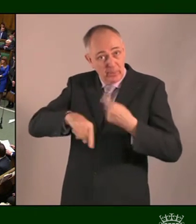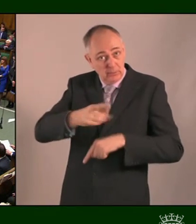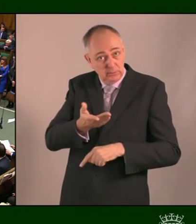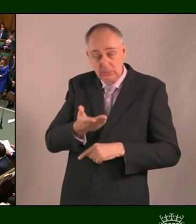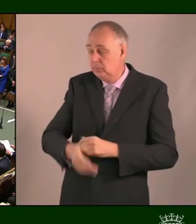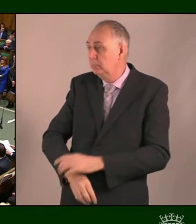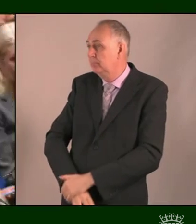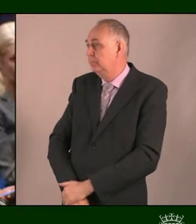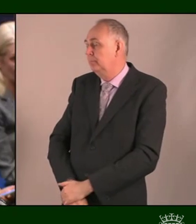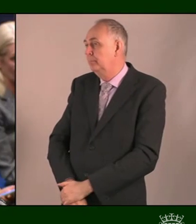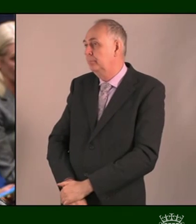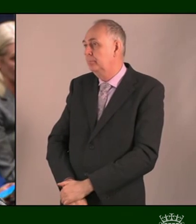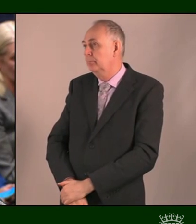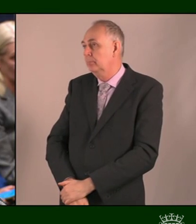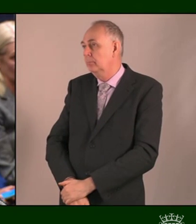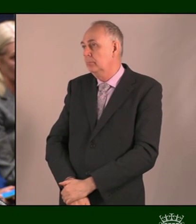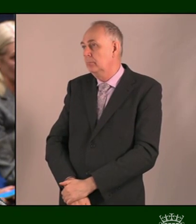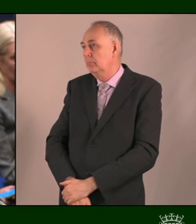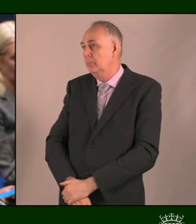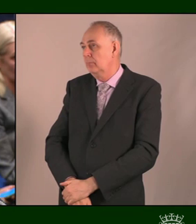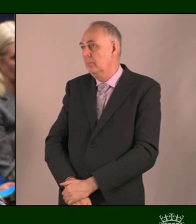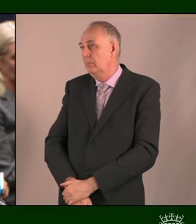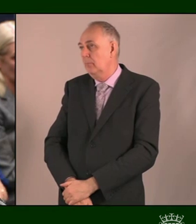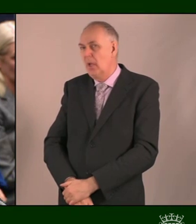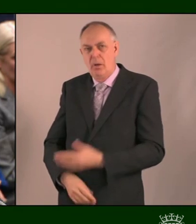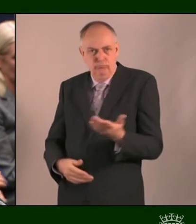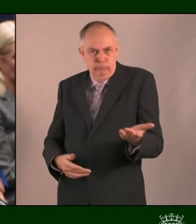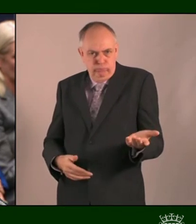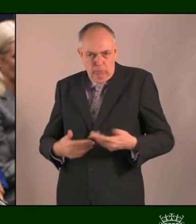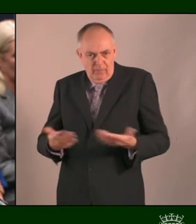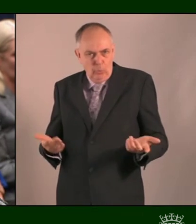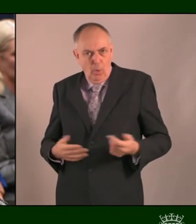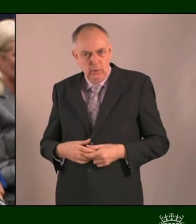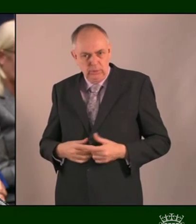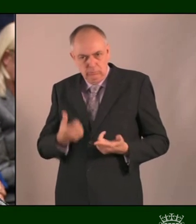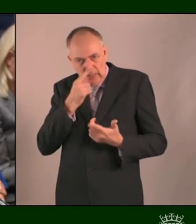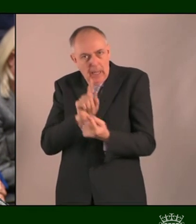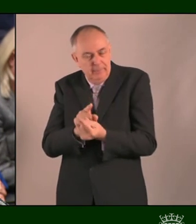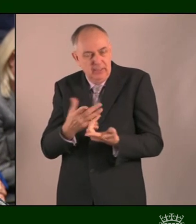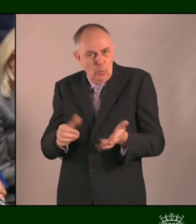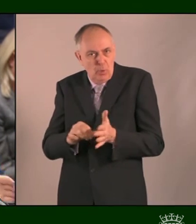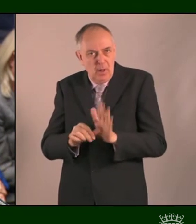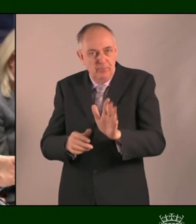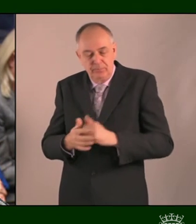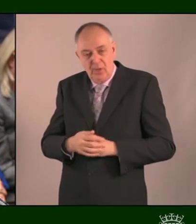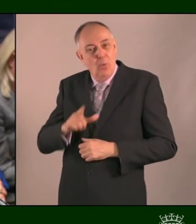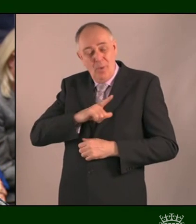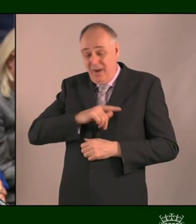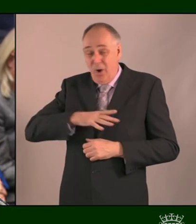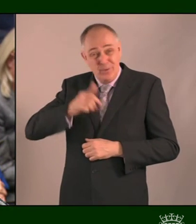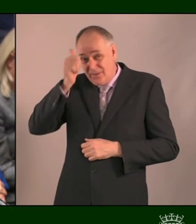I have no difficulty at all making such an undertaking, because it is very clear from the protocol that unfettered access for Northern Ireland will continue.